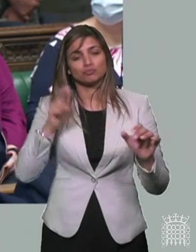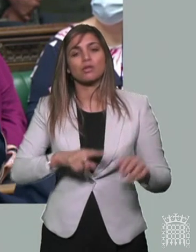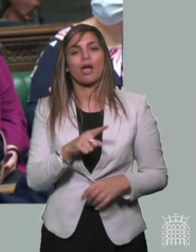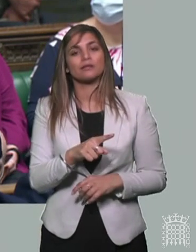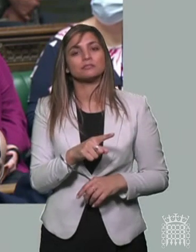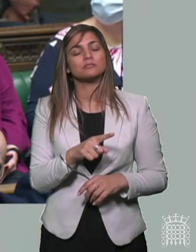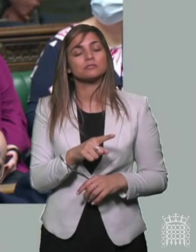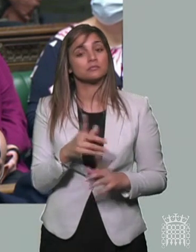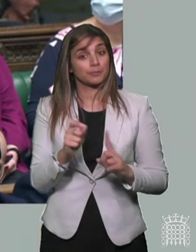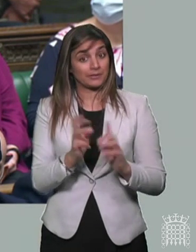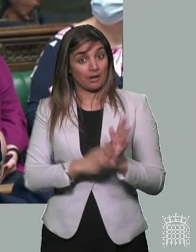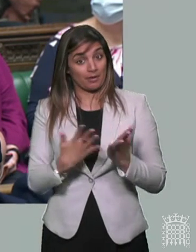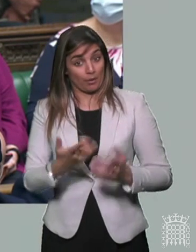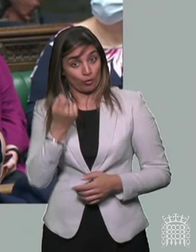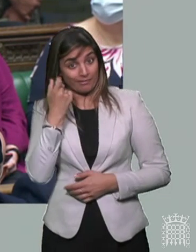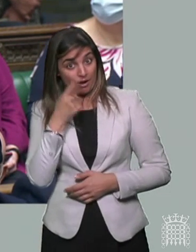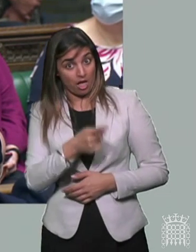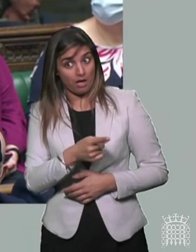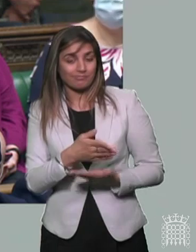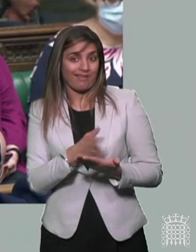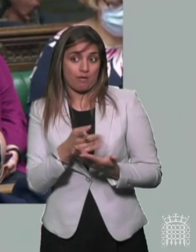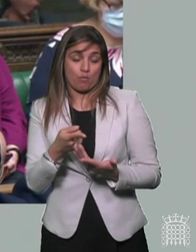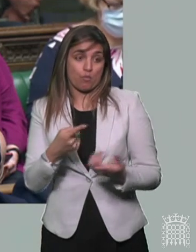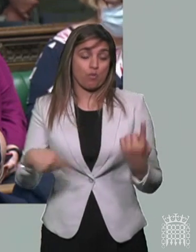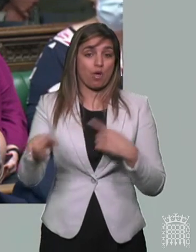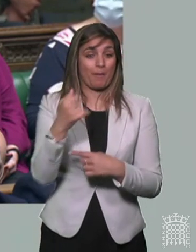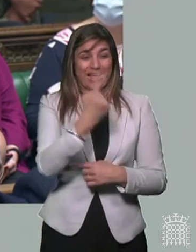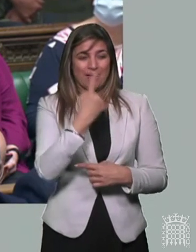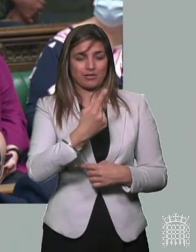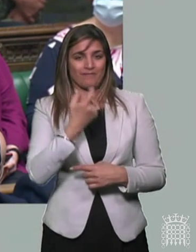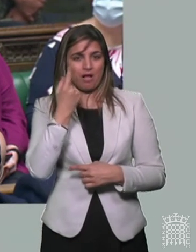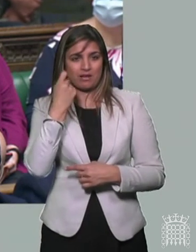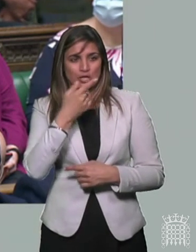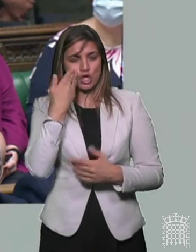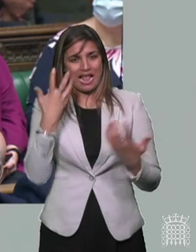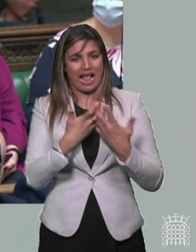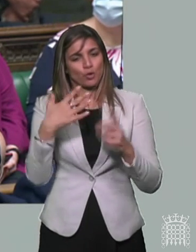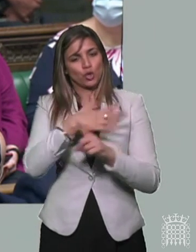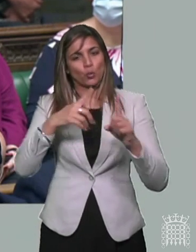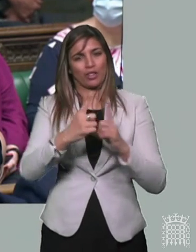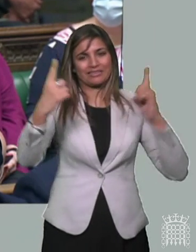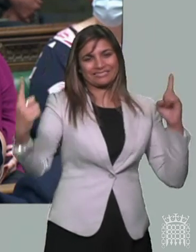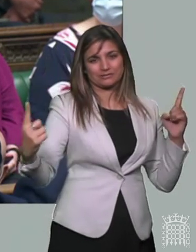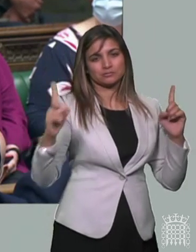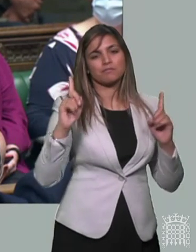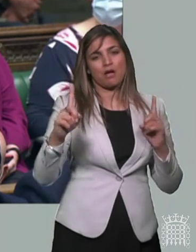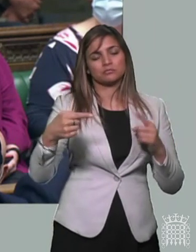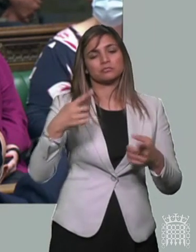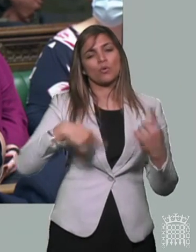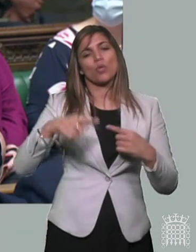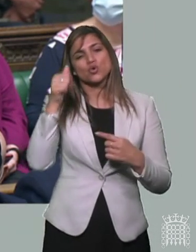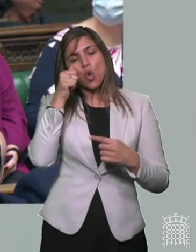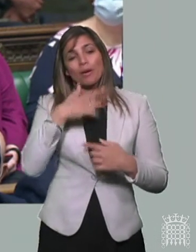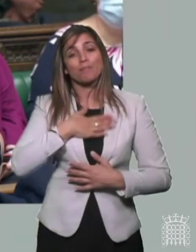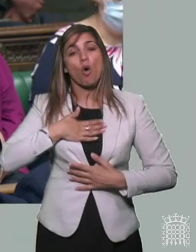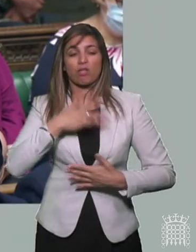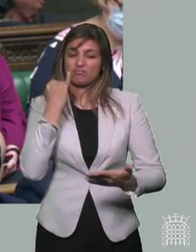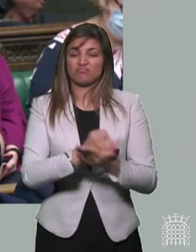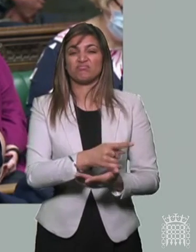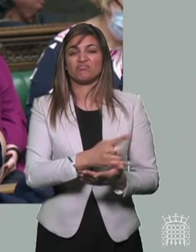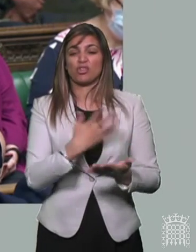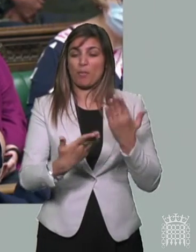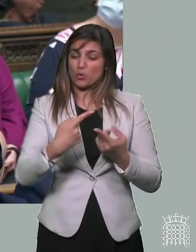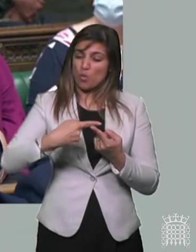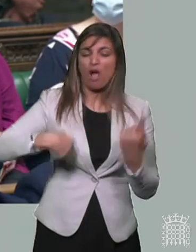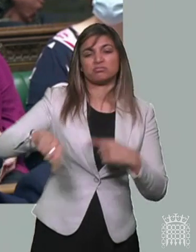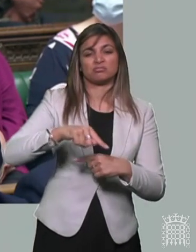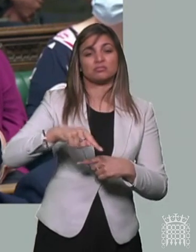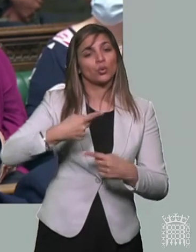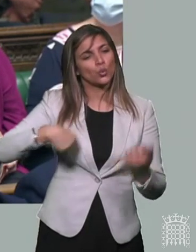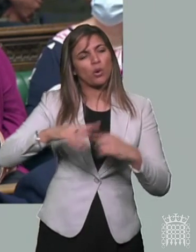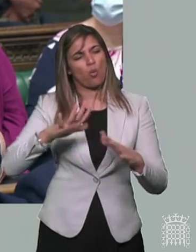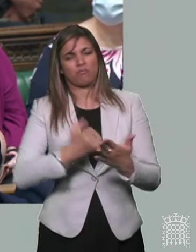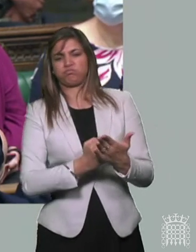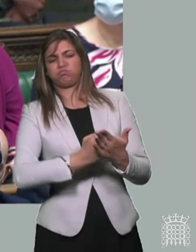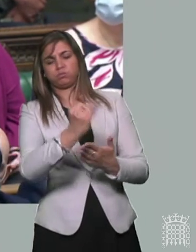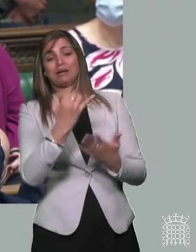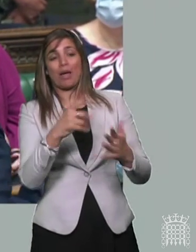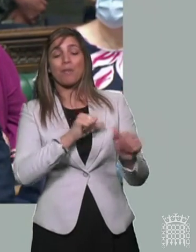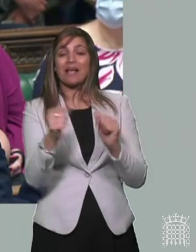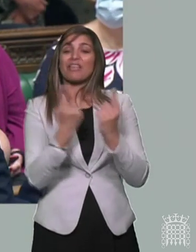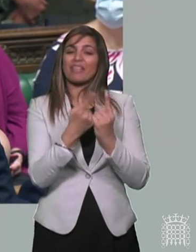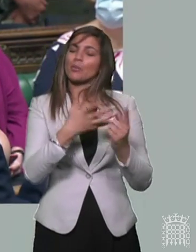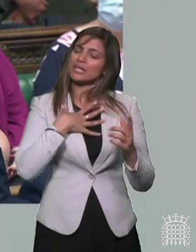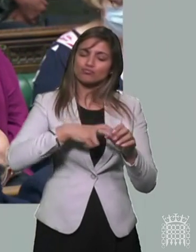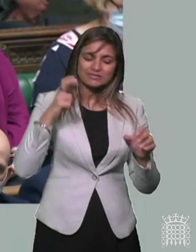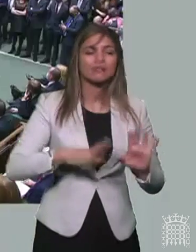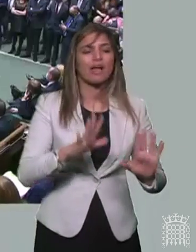Does he realise that it is now clear to all that, although he may not understand how to be socially distant from others, there is no doubt that he is morally distant from the rest of us across these nations, and that the best thing he can do now is to go?